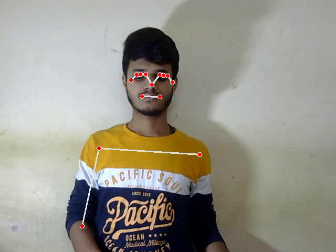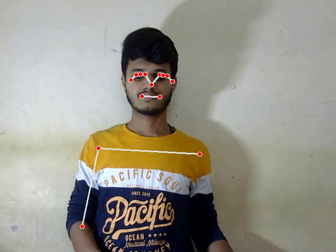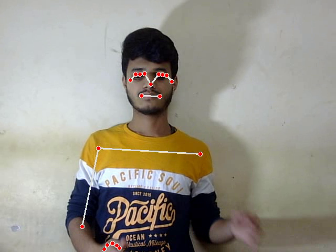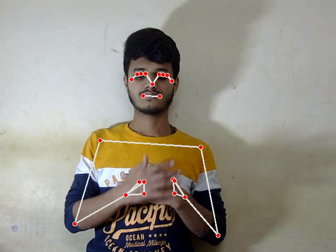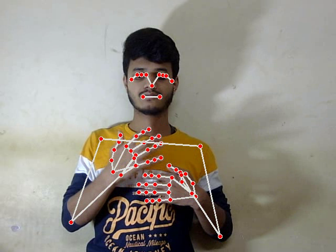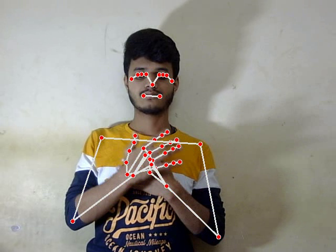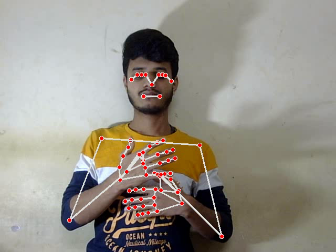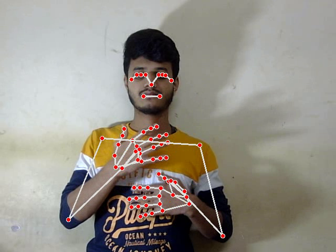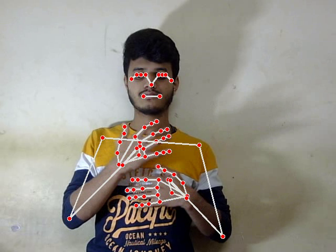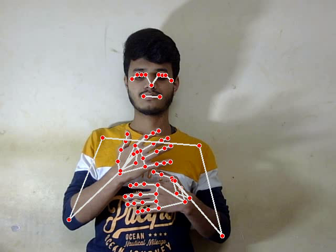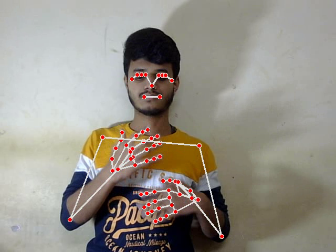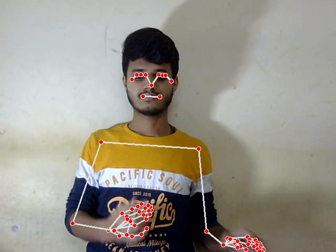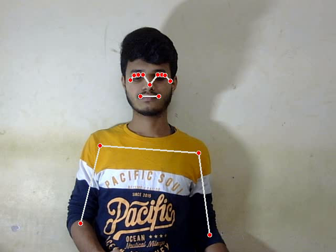happy